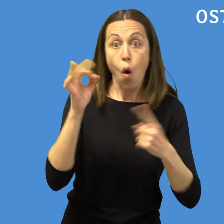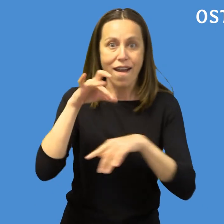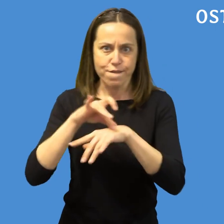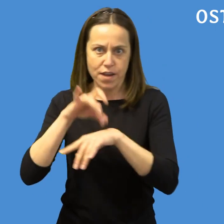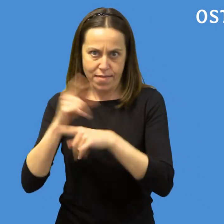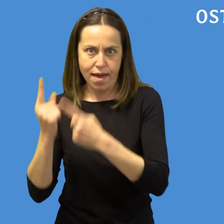enfermo